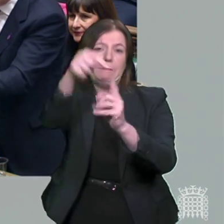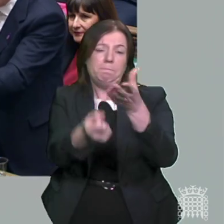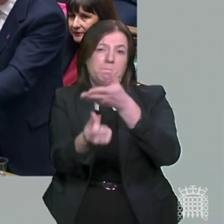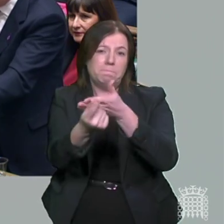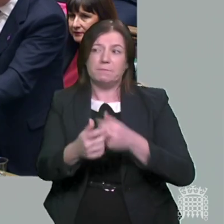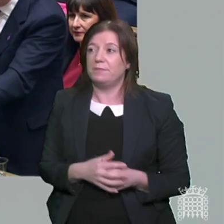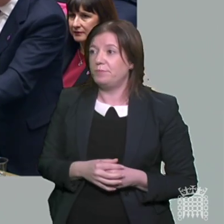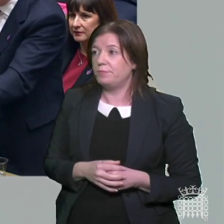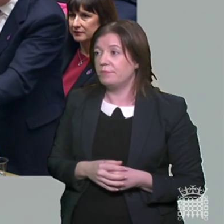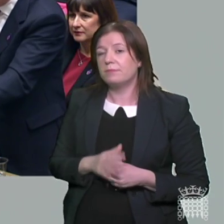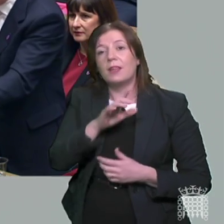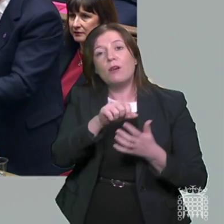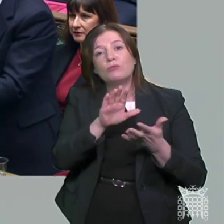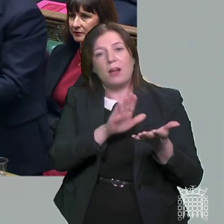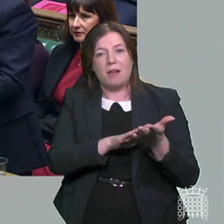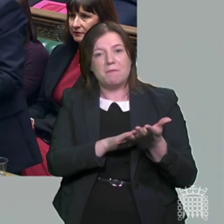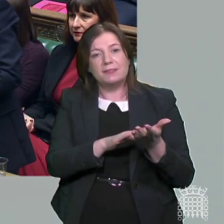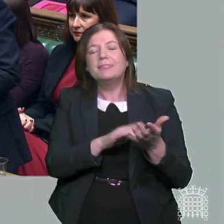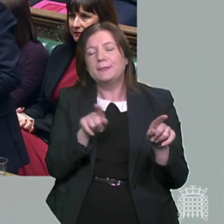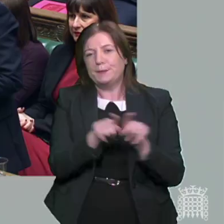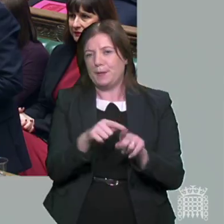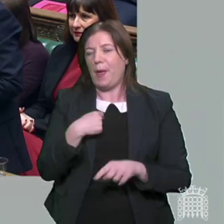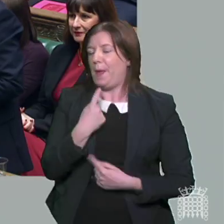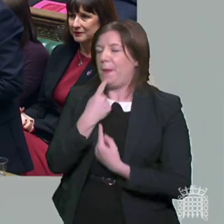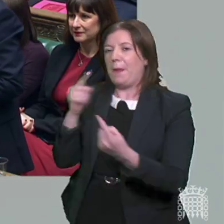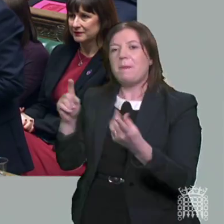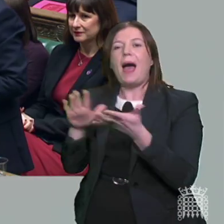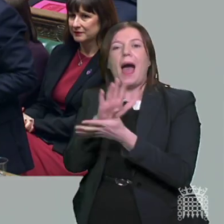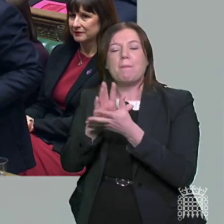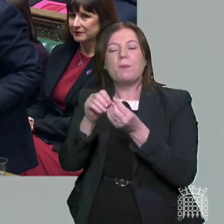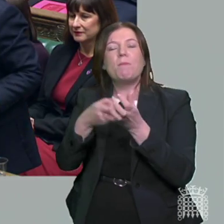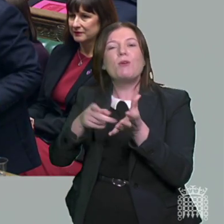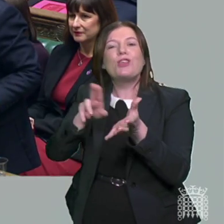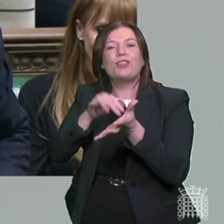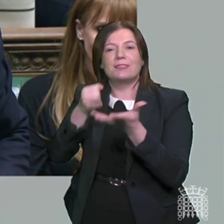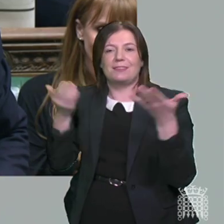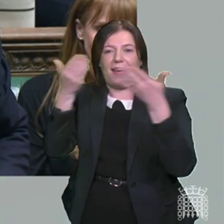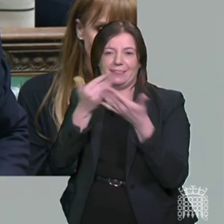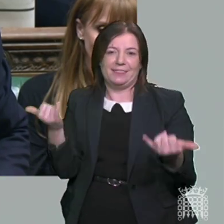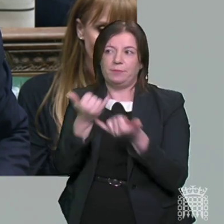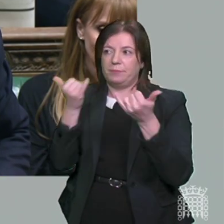May I also join the Prime Minister in wishing everyone a happy Burns night?